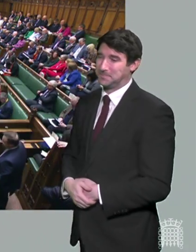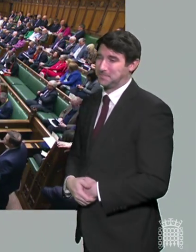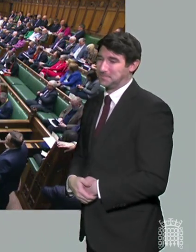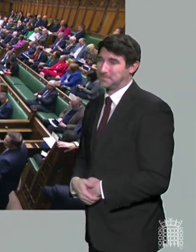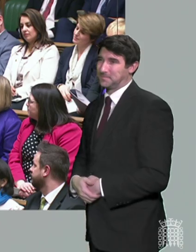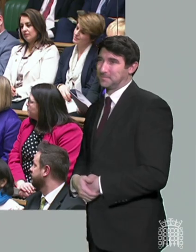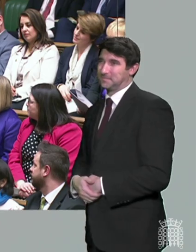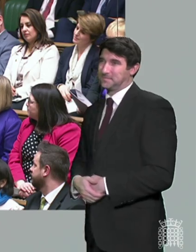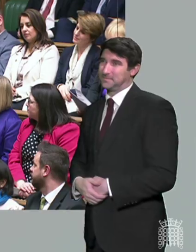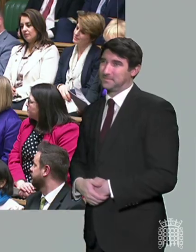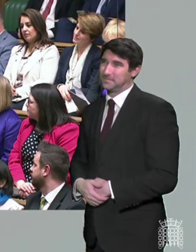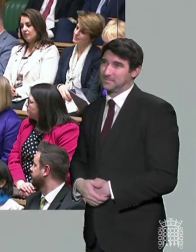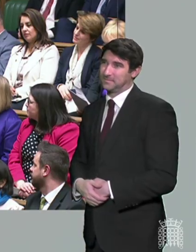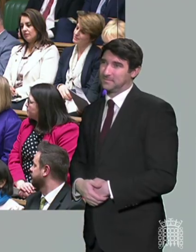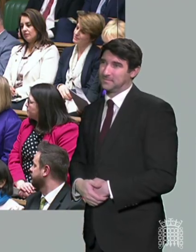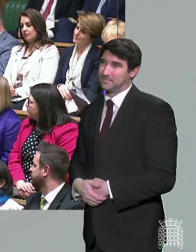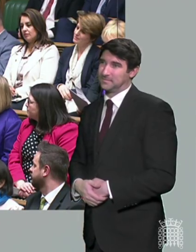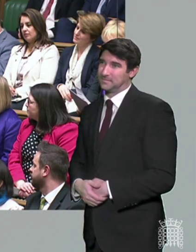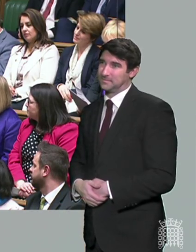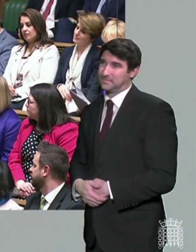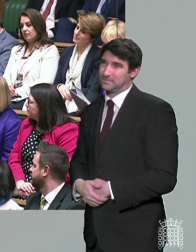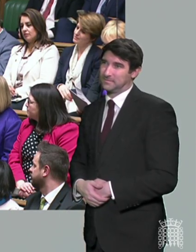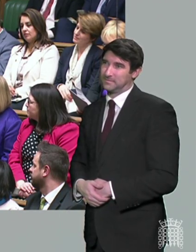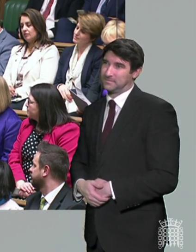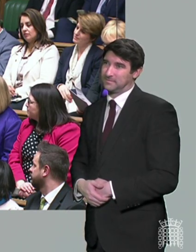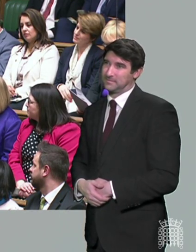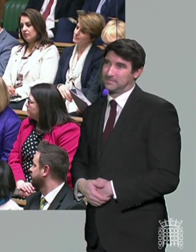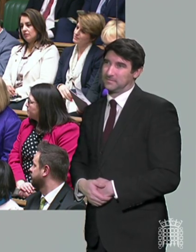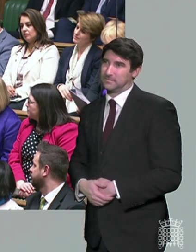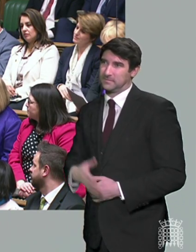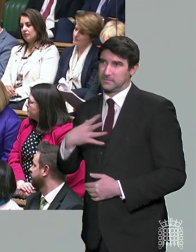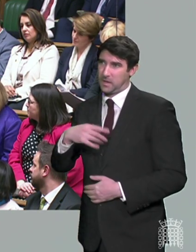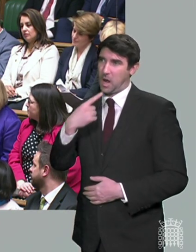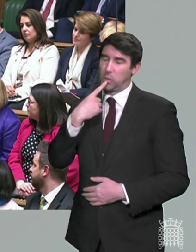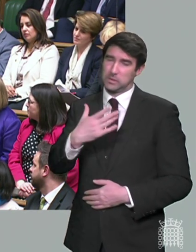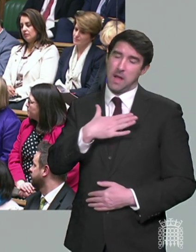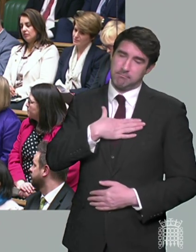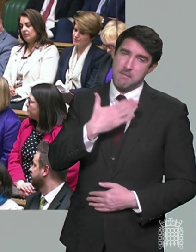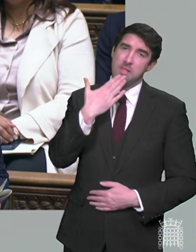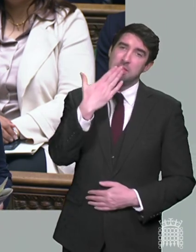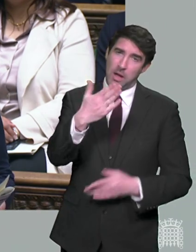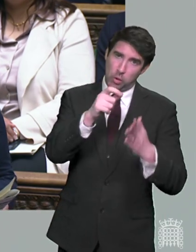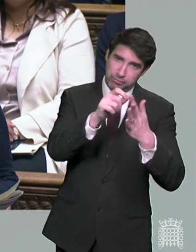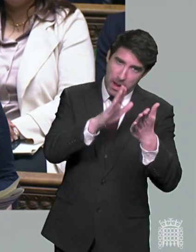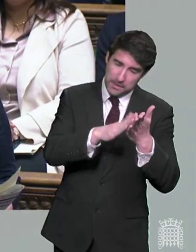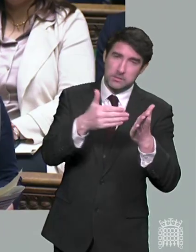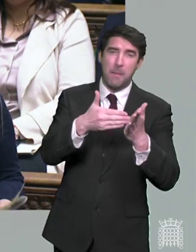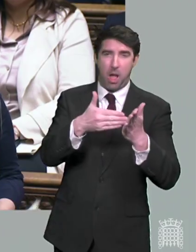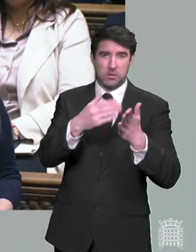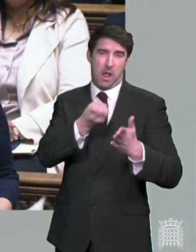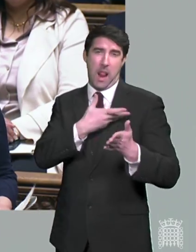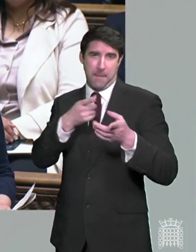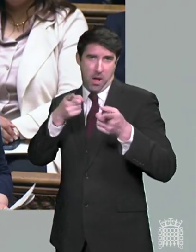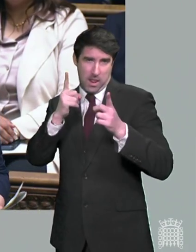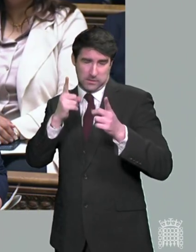I join the Prime Minister and the Leader of the Opposition in their condolences to the victims of the devastating earthquake in Turkey and Syria.